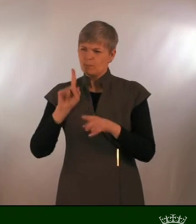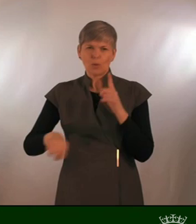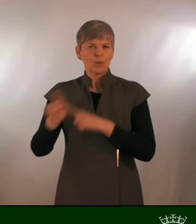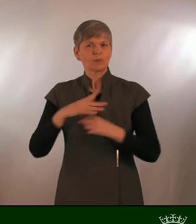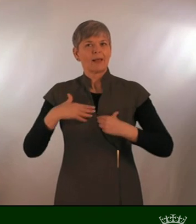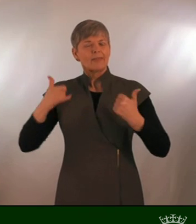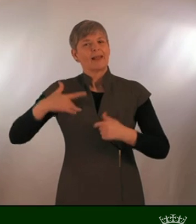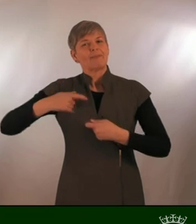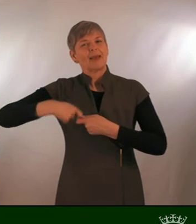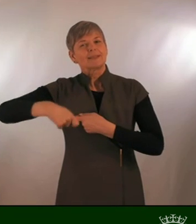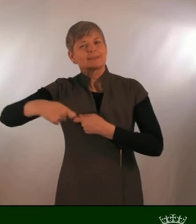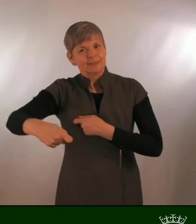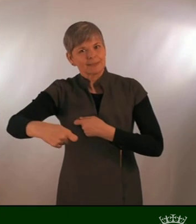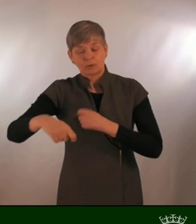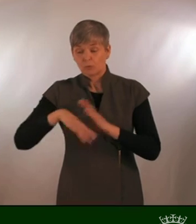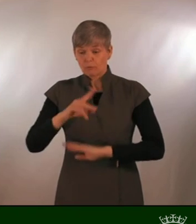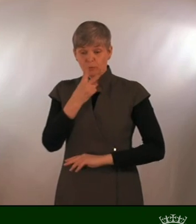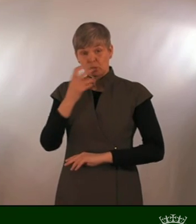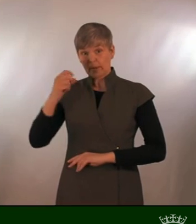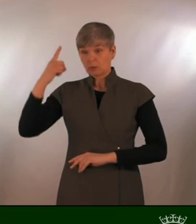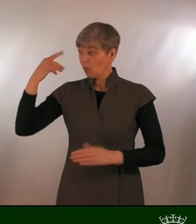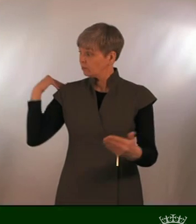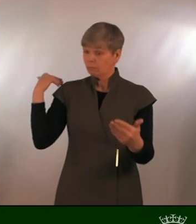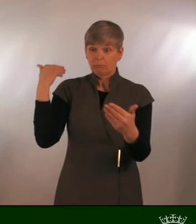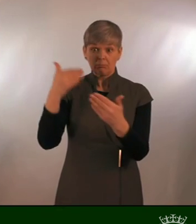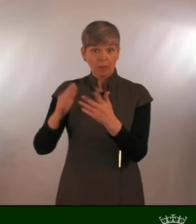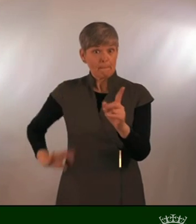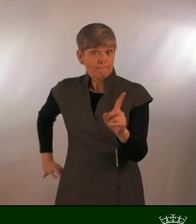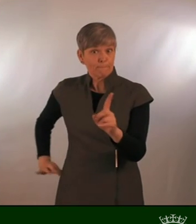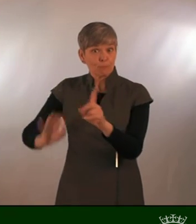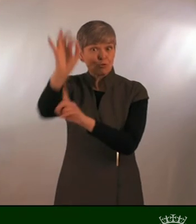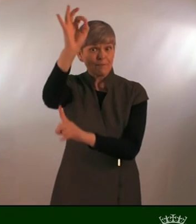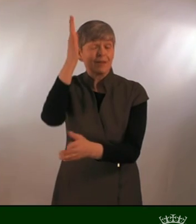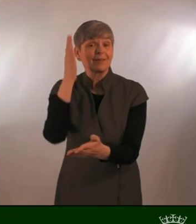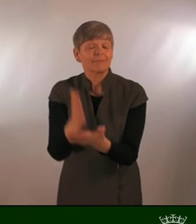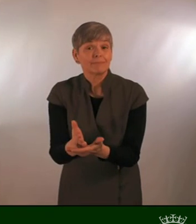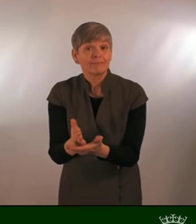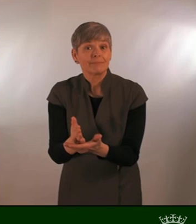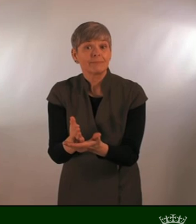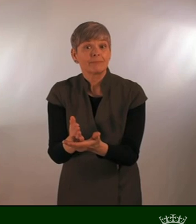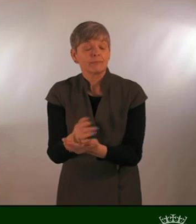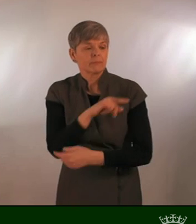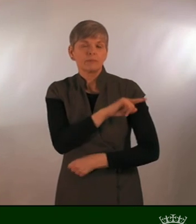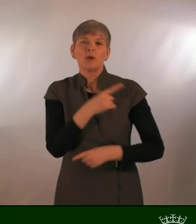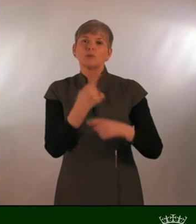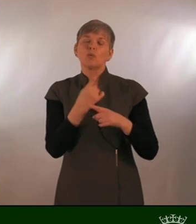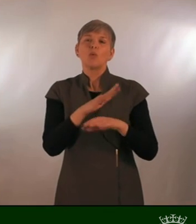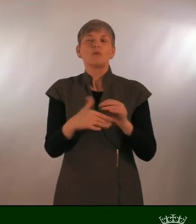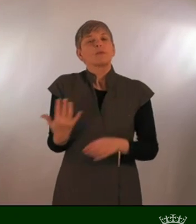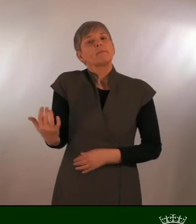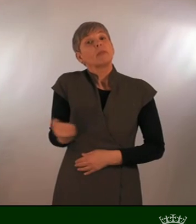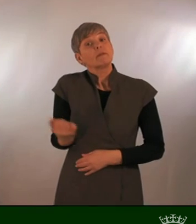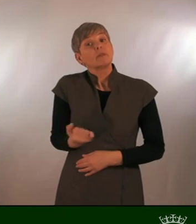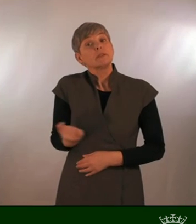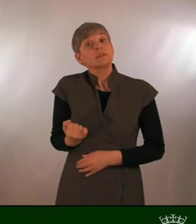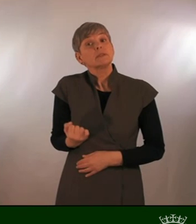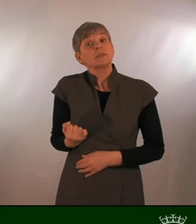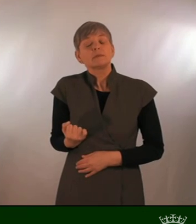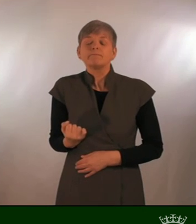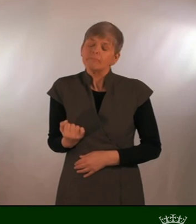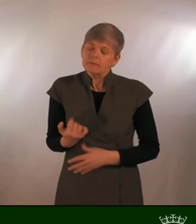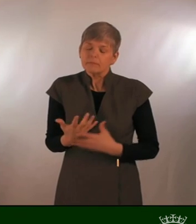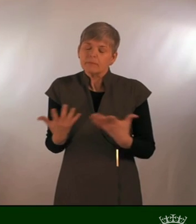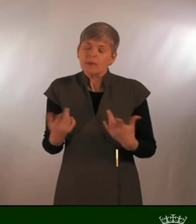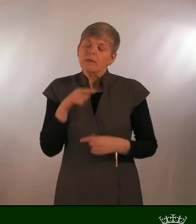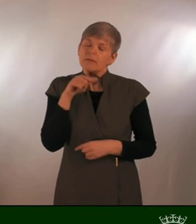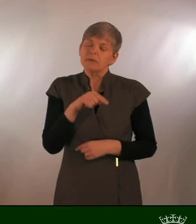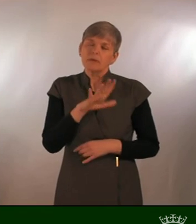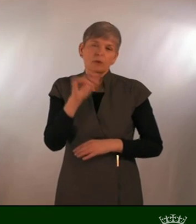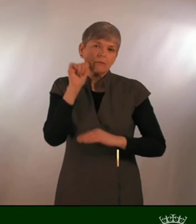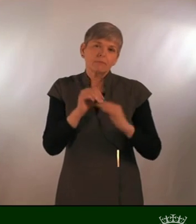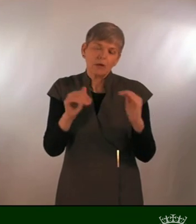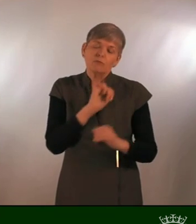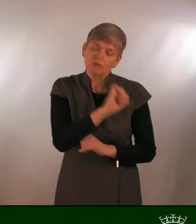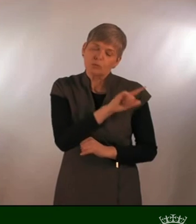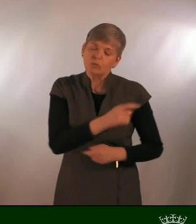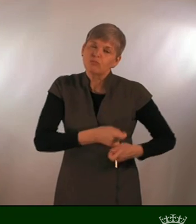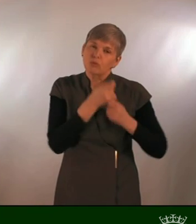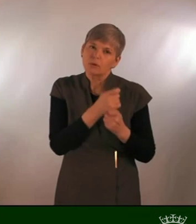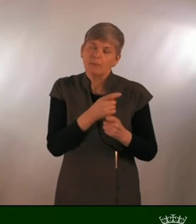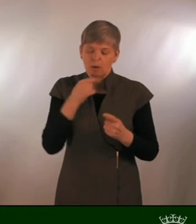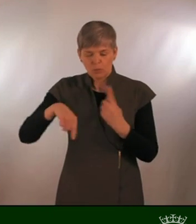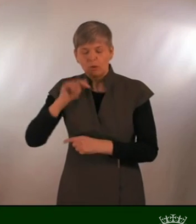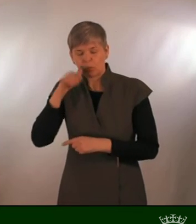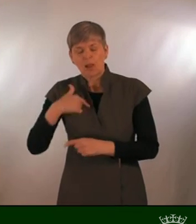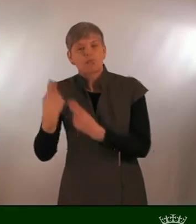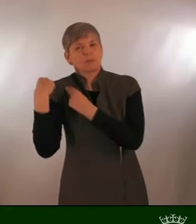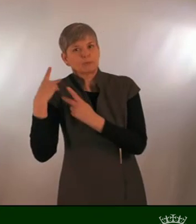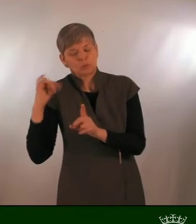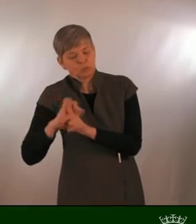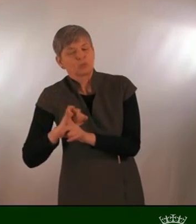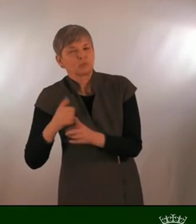Since 2001. On his point about the recipients of benefits, he draws attention to an injustice, and we will do everything we can to rectify it.